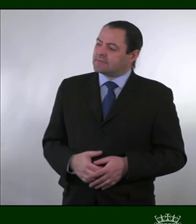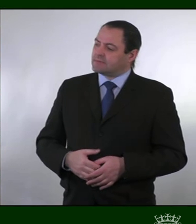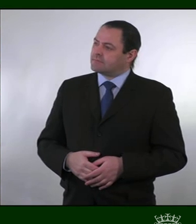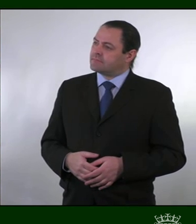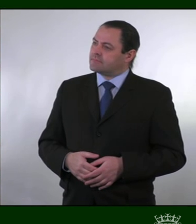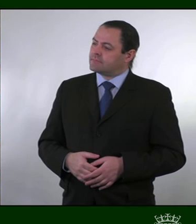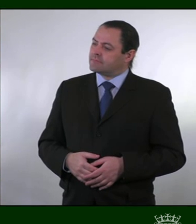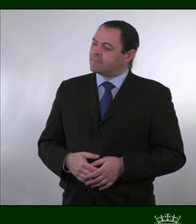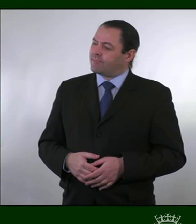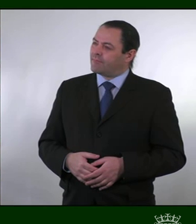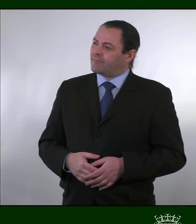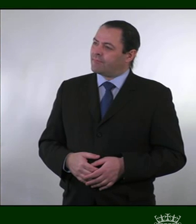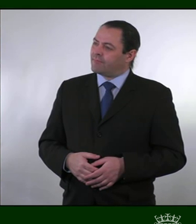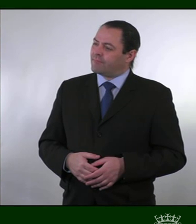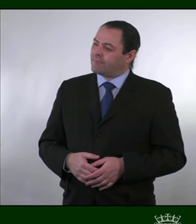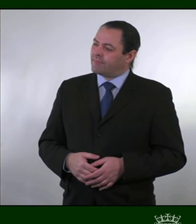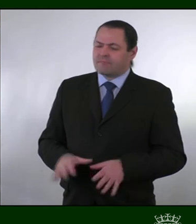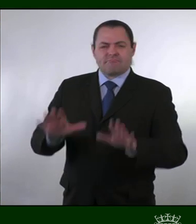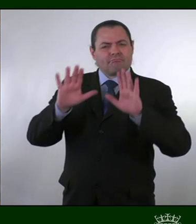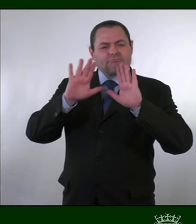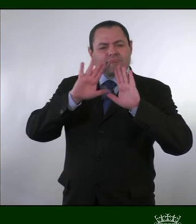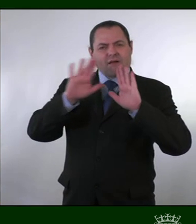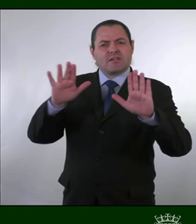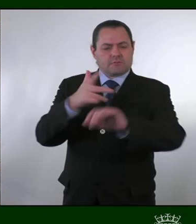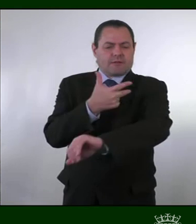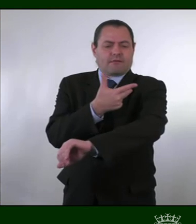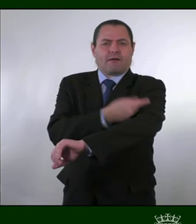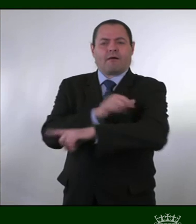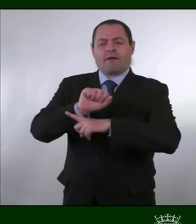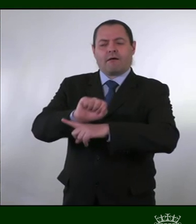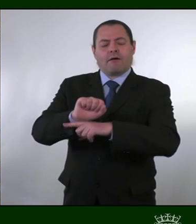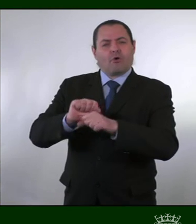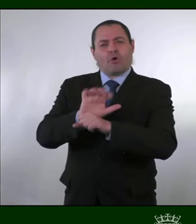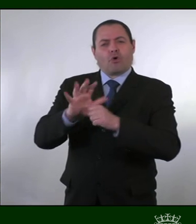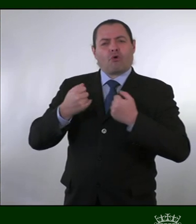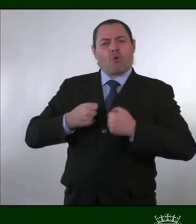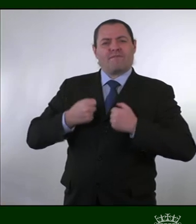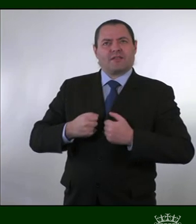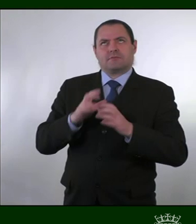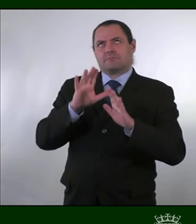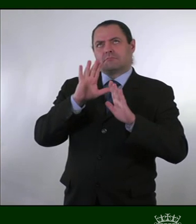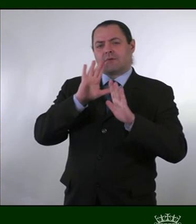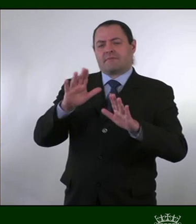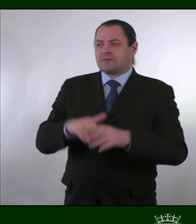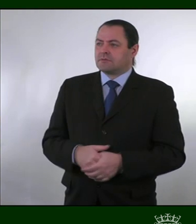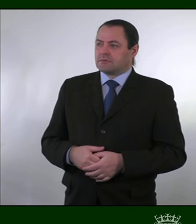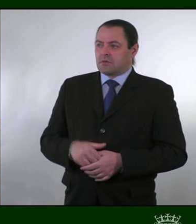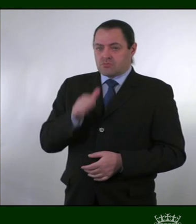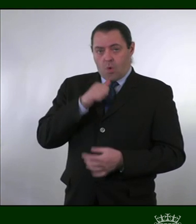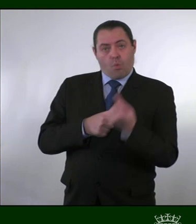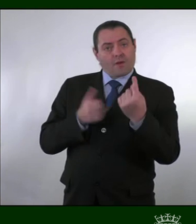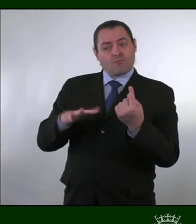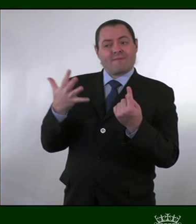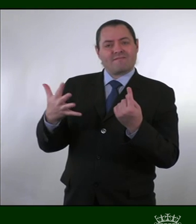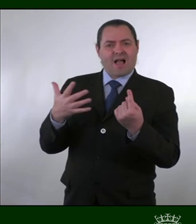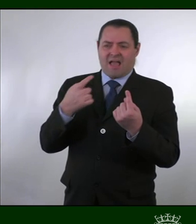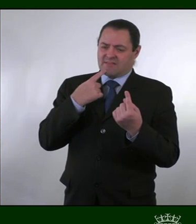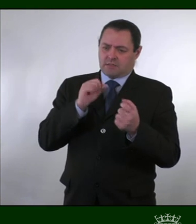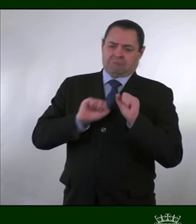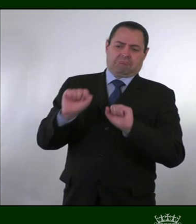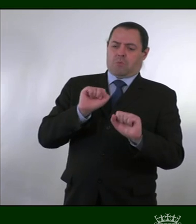It is fantastic that we will very soon have the covid vaccine, but extremely concerning that in a recent survey, one in five people say they will not take it.